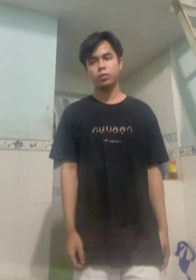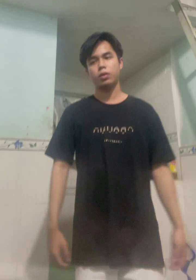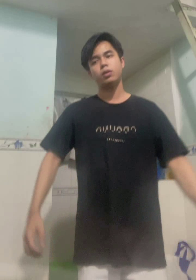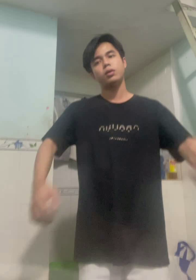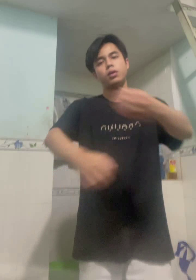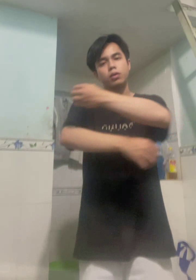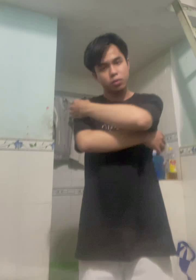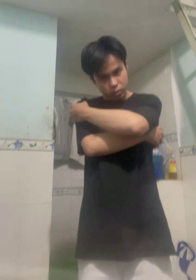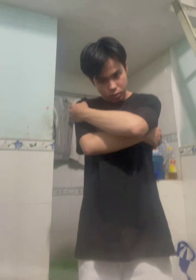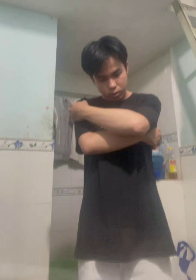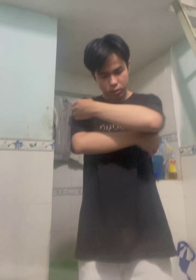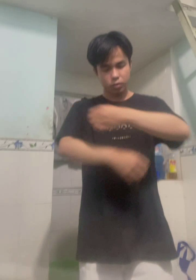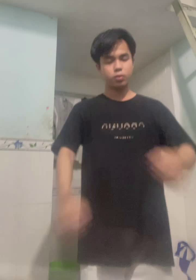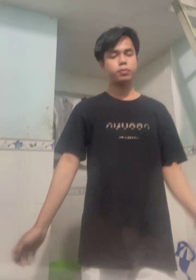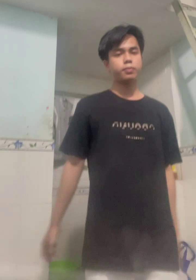om